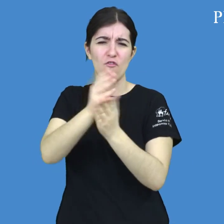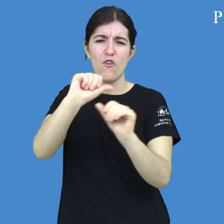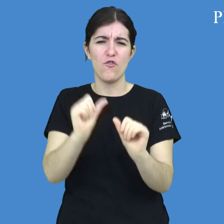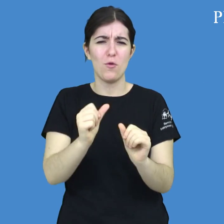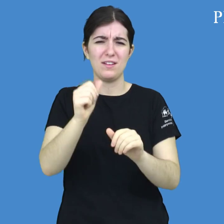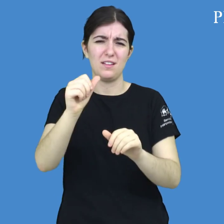forma